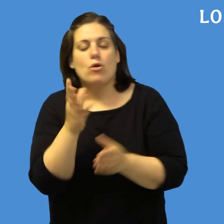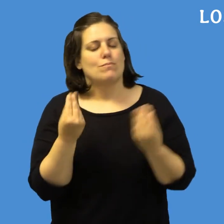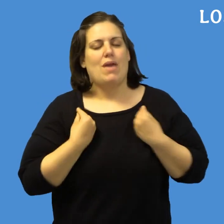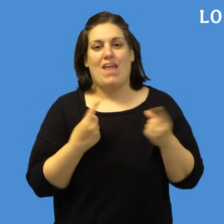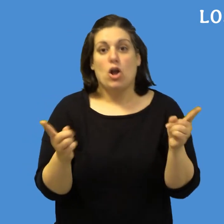vivir